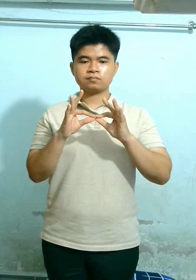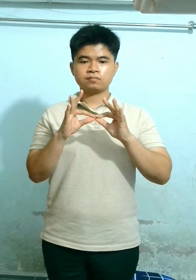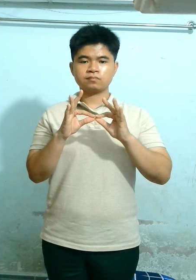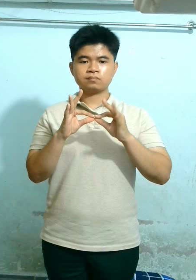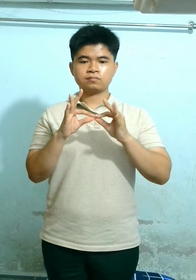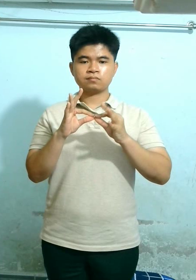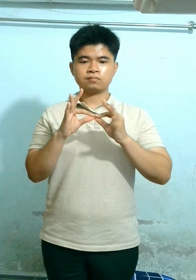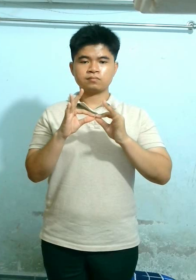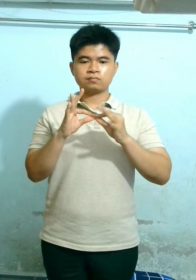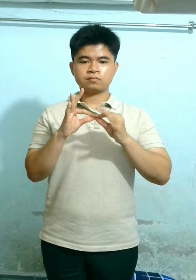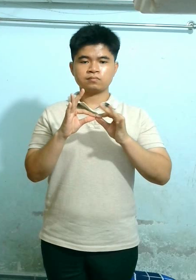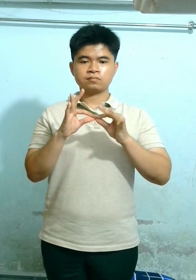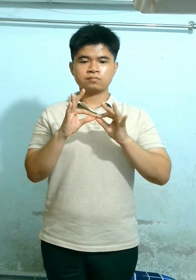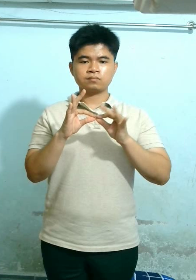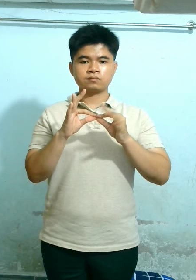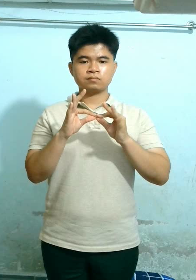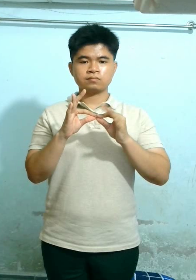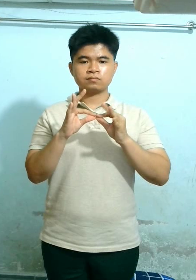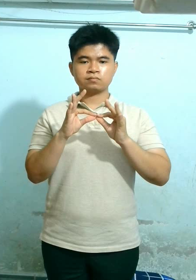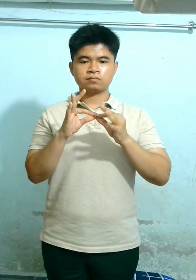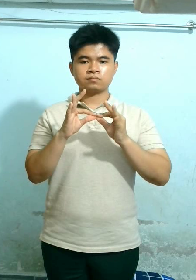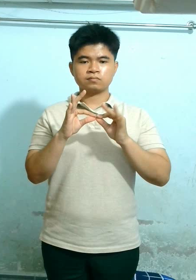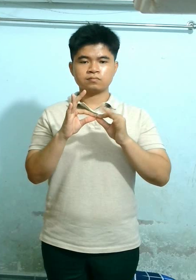phien dich